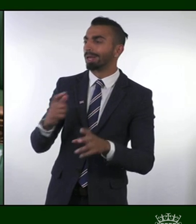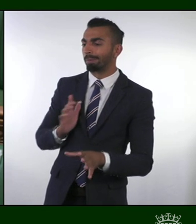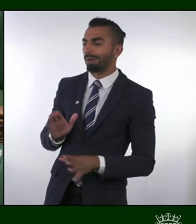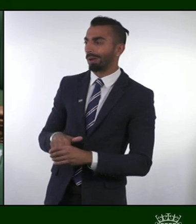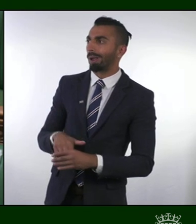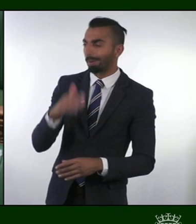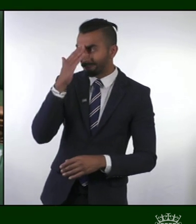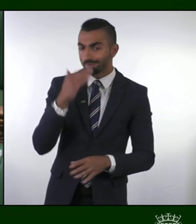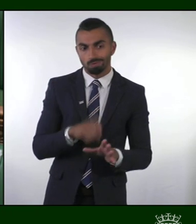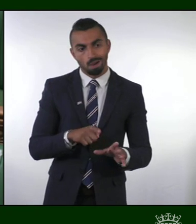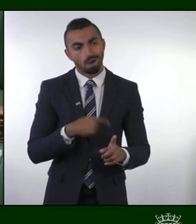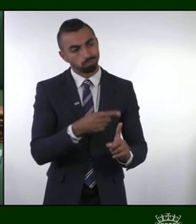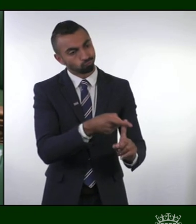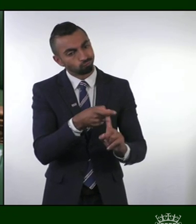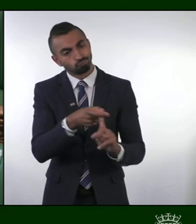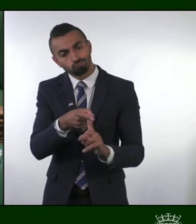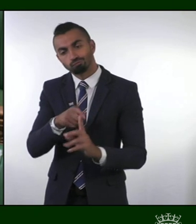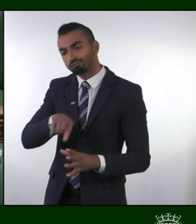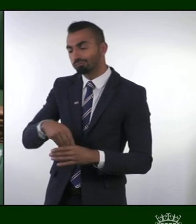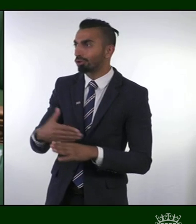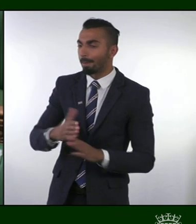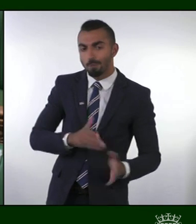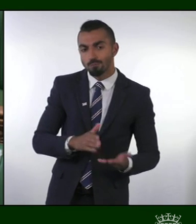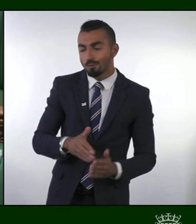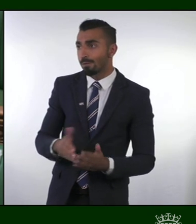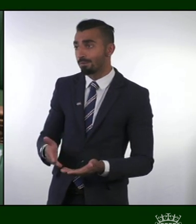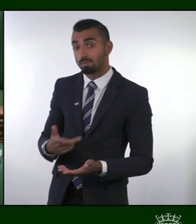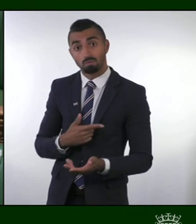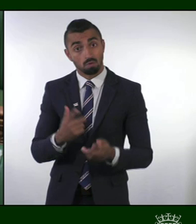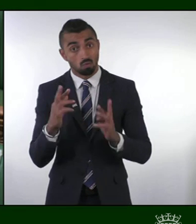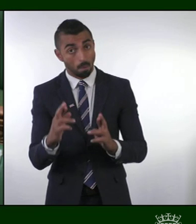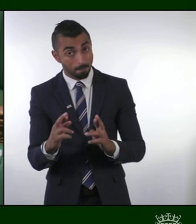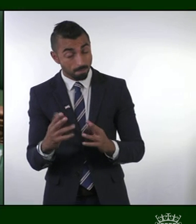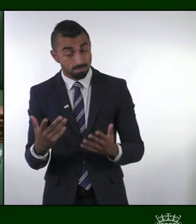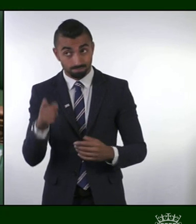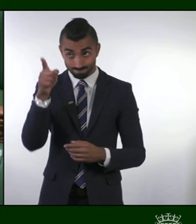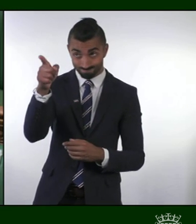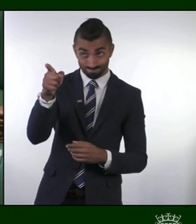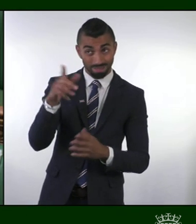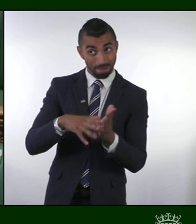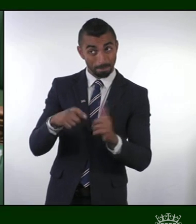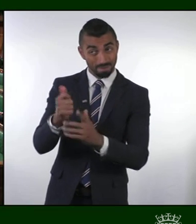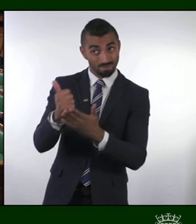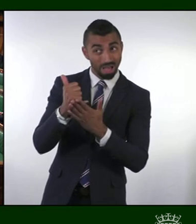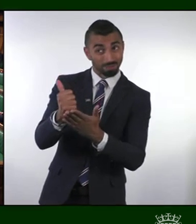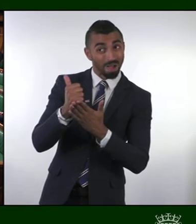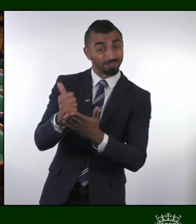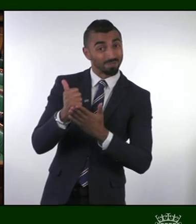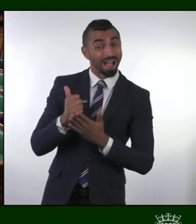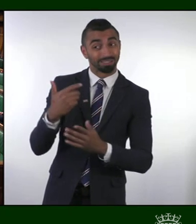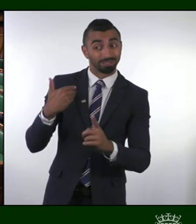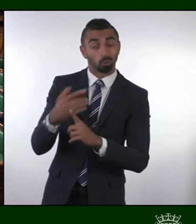I appreciate the advice and suggestions that he has given me about how to encourage and incentivise businesses to create jobs and opportunity.